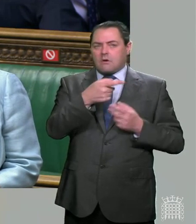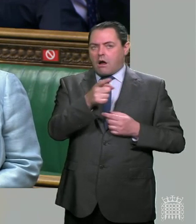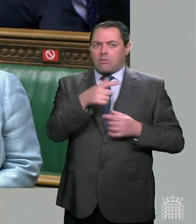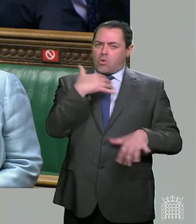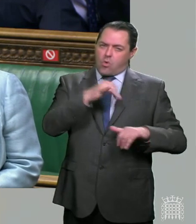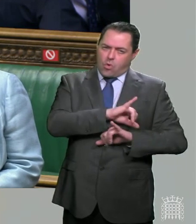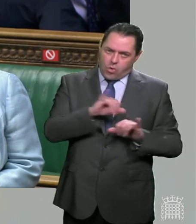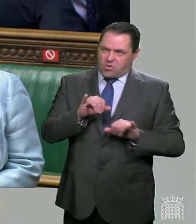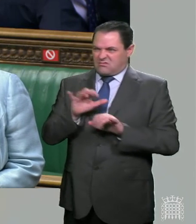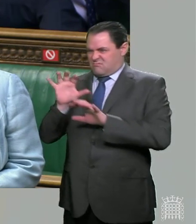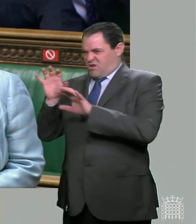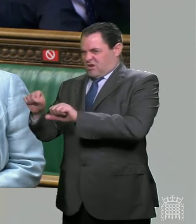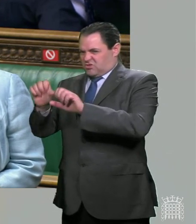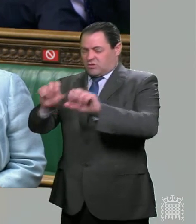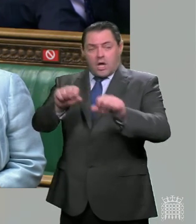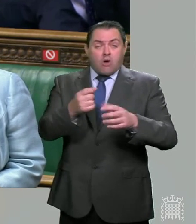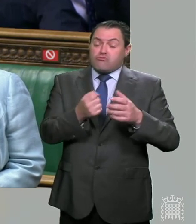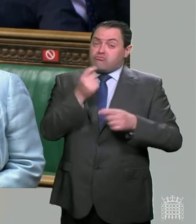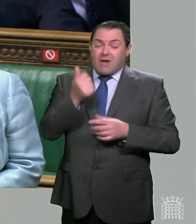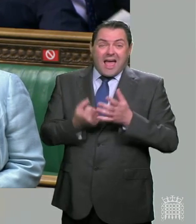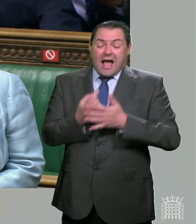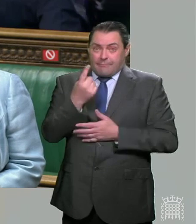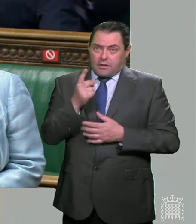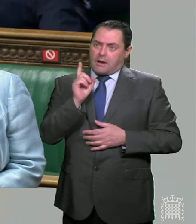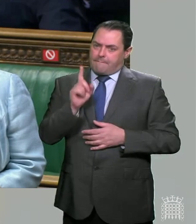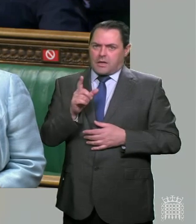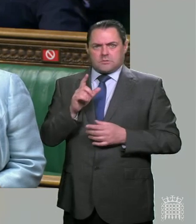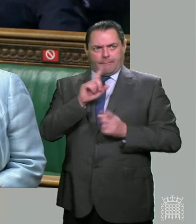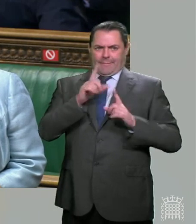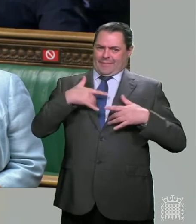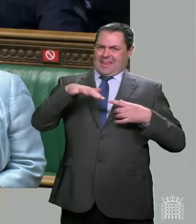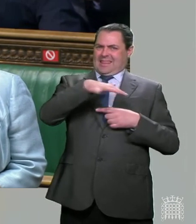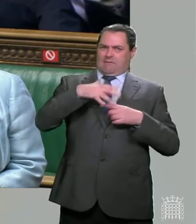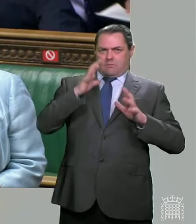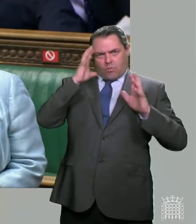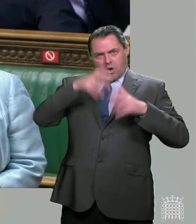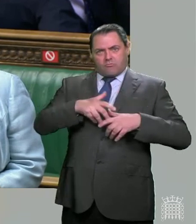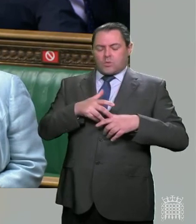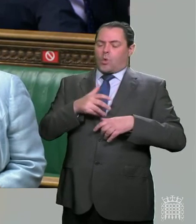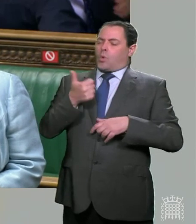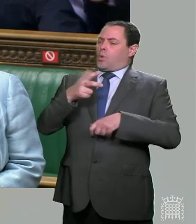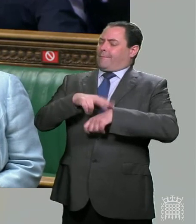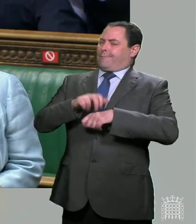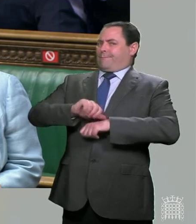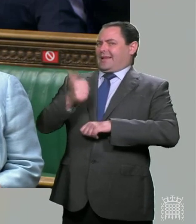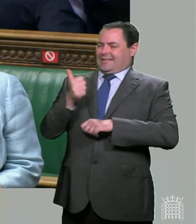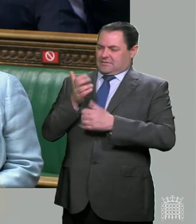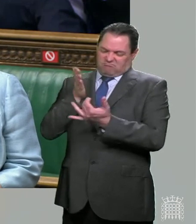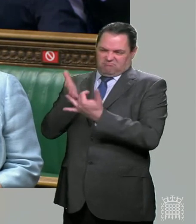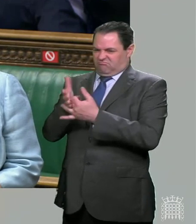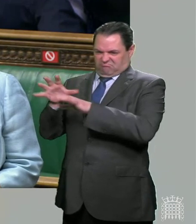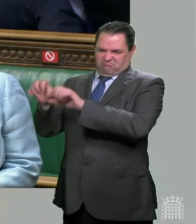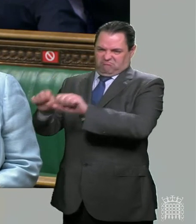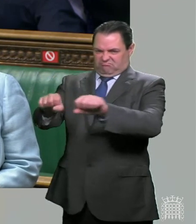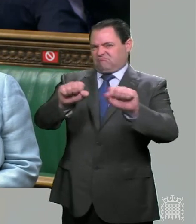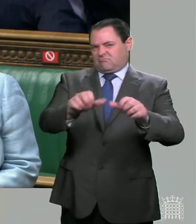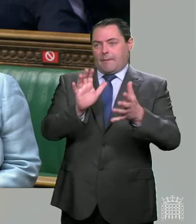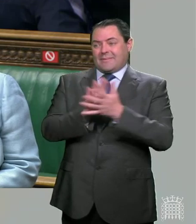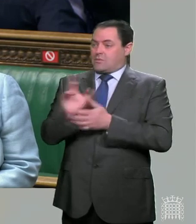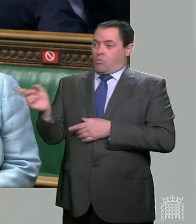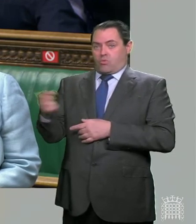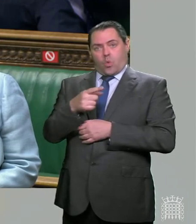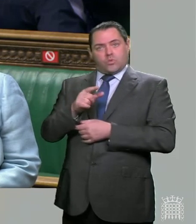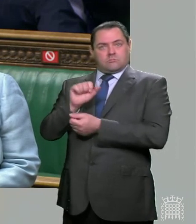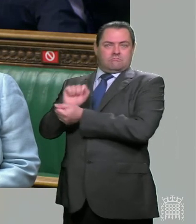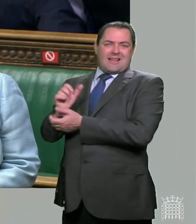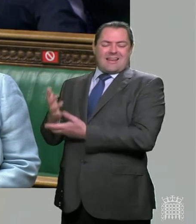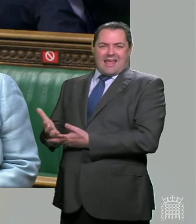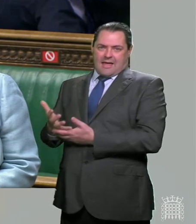The murder in Swadlincote, a very rare event, has caused concern among residents, but the very swift action taken by our Derbyshire police has taken the perpetrators off the street.